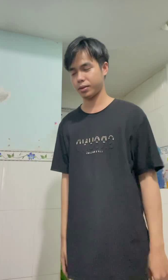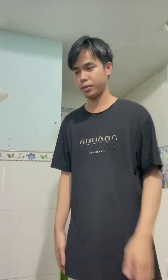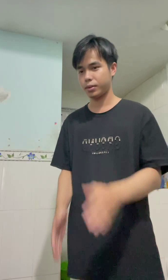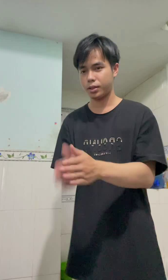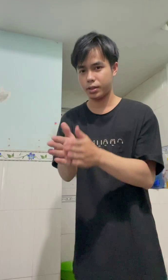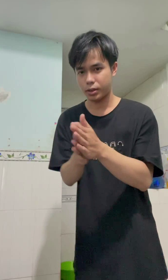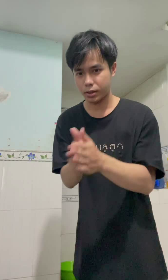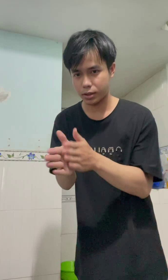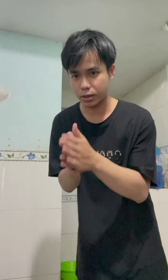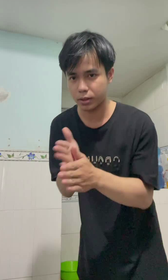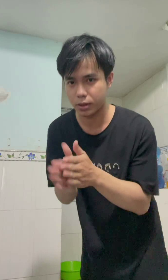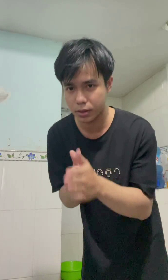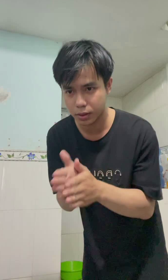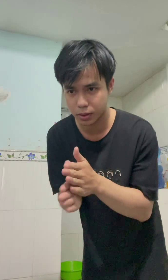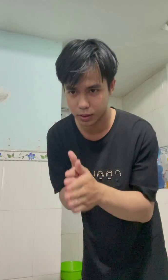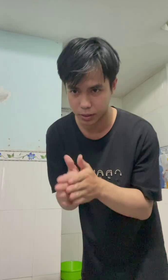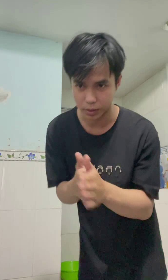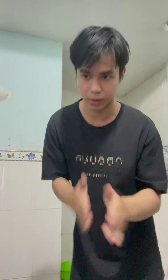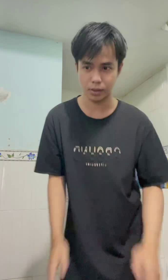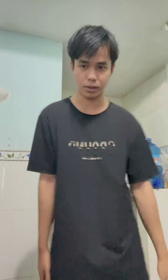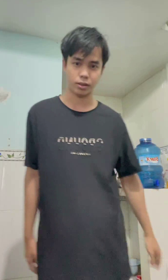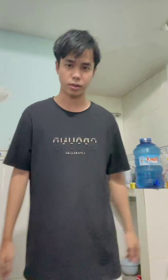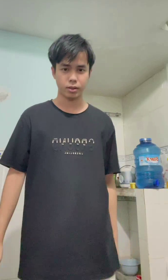hung thu